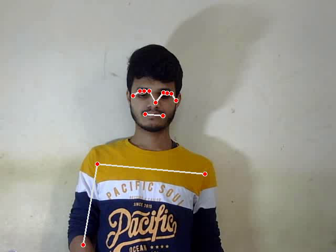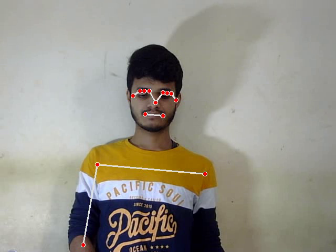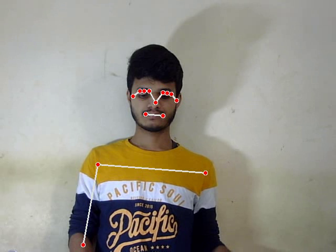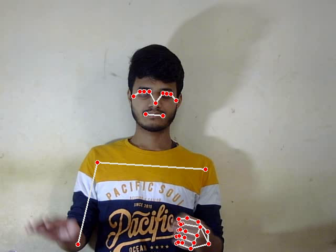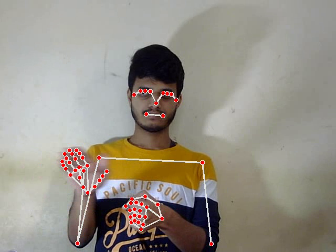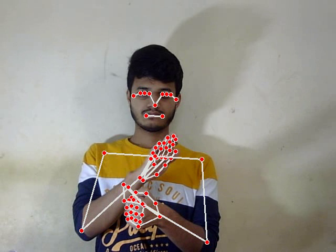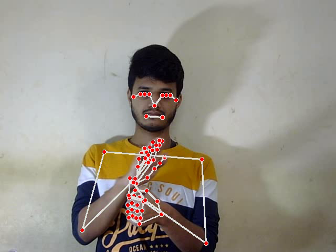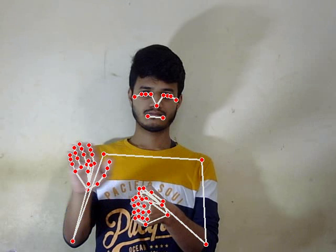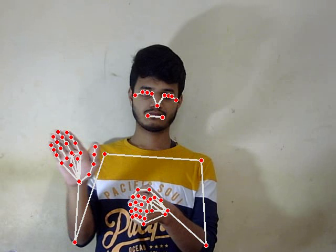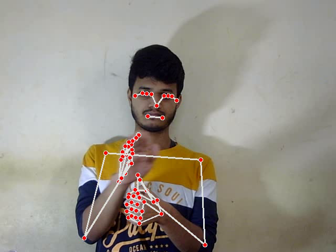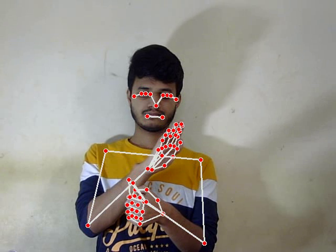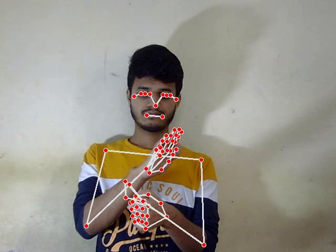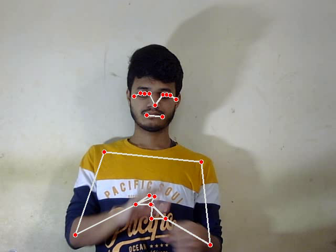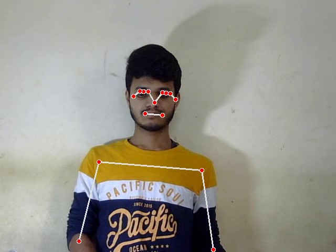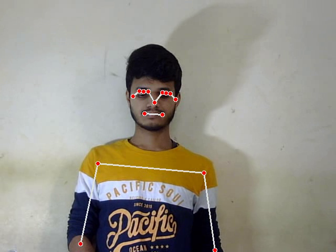busy